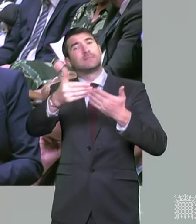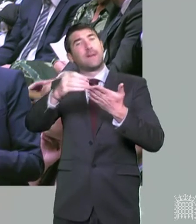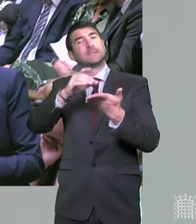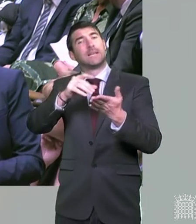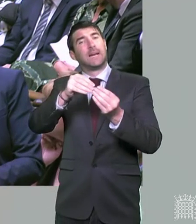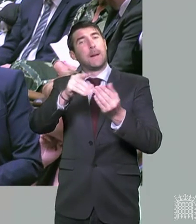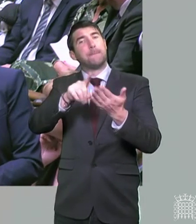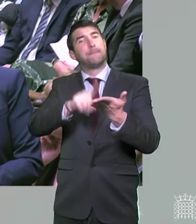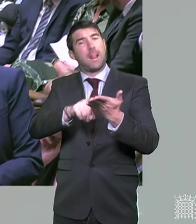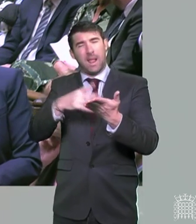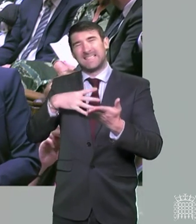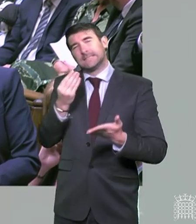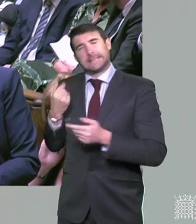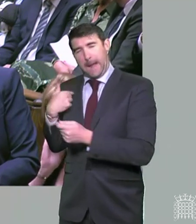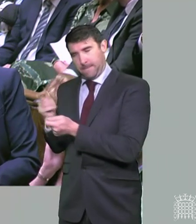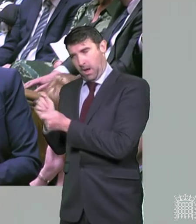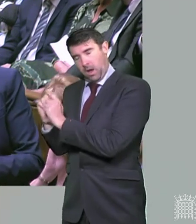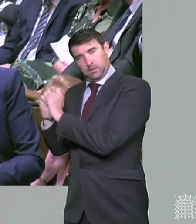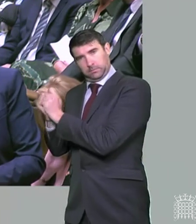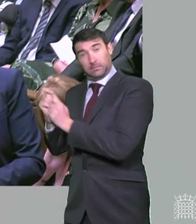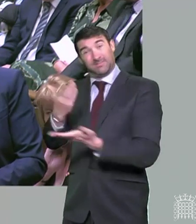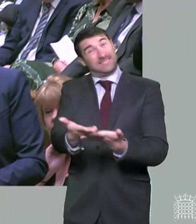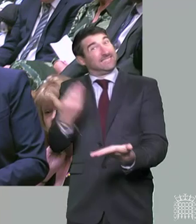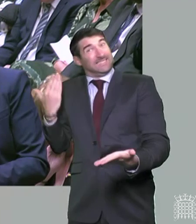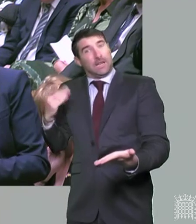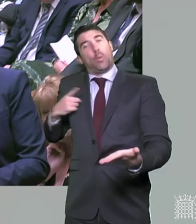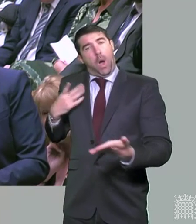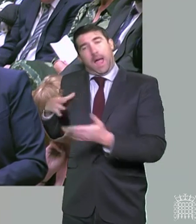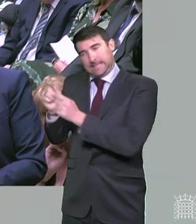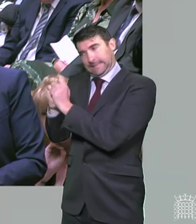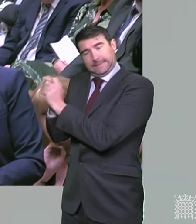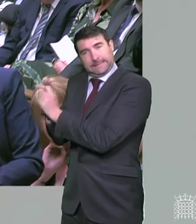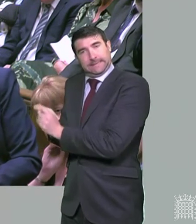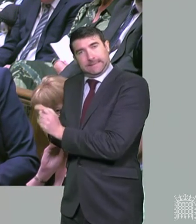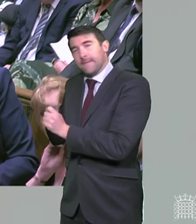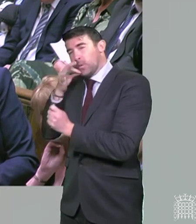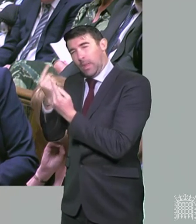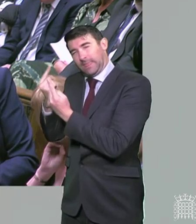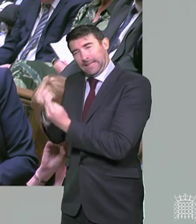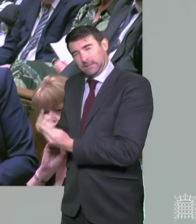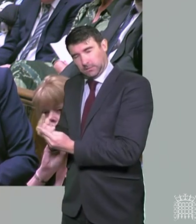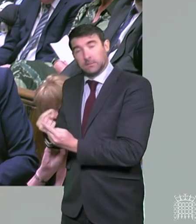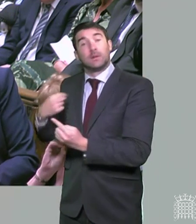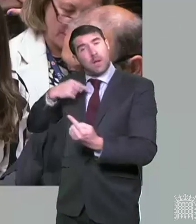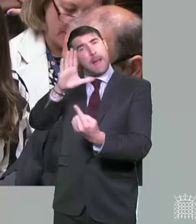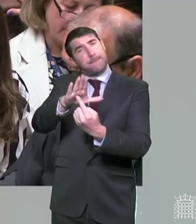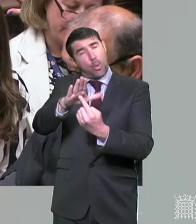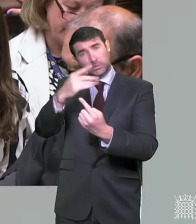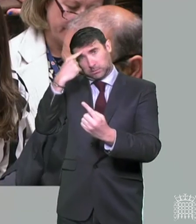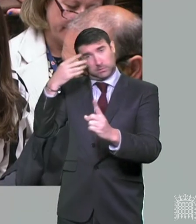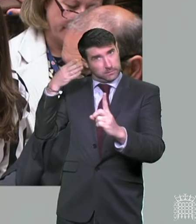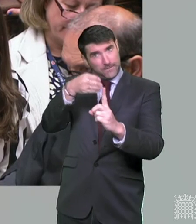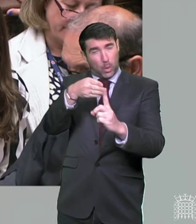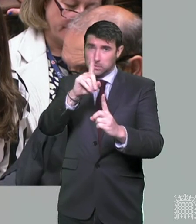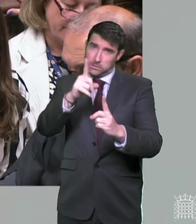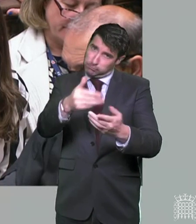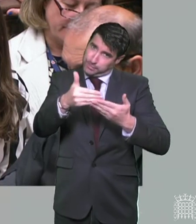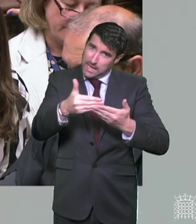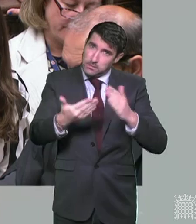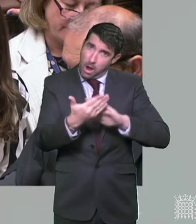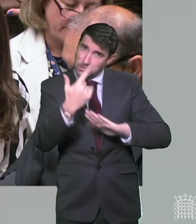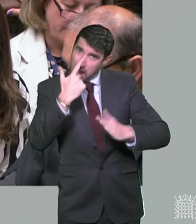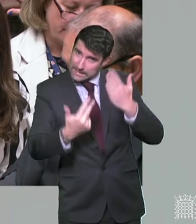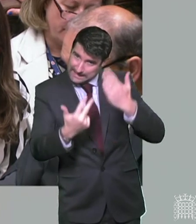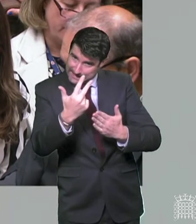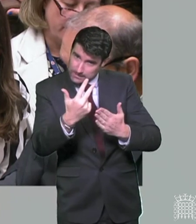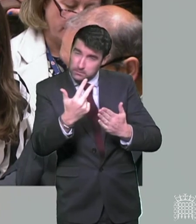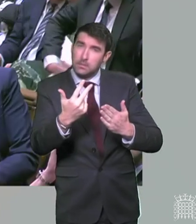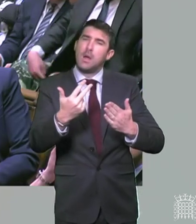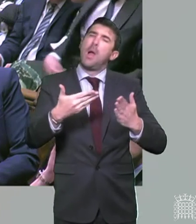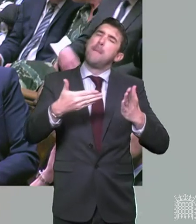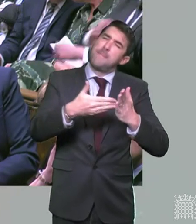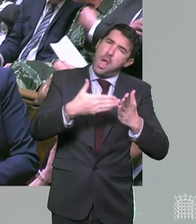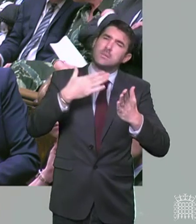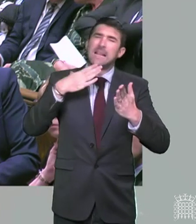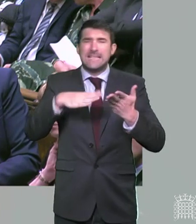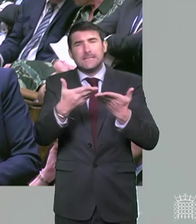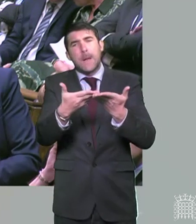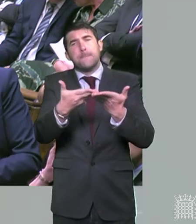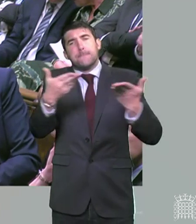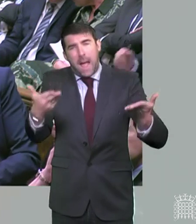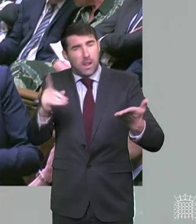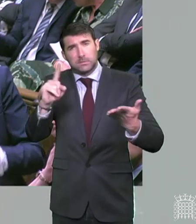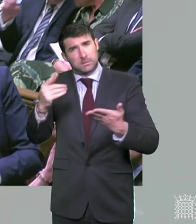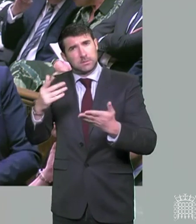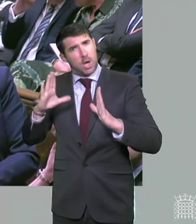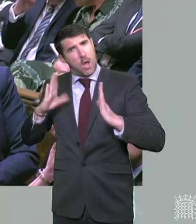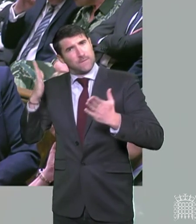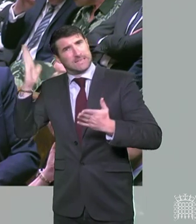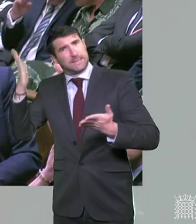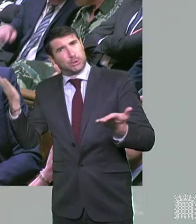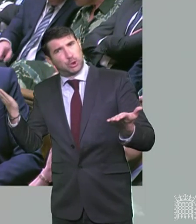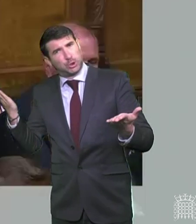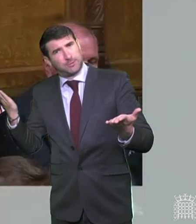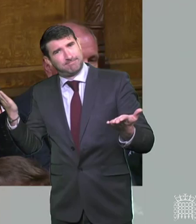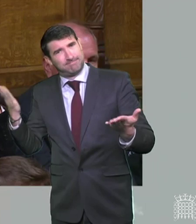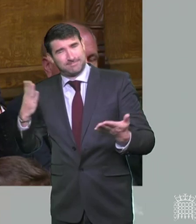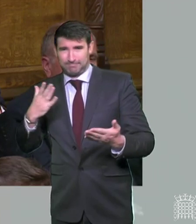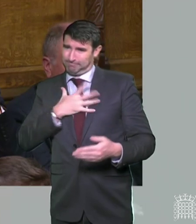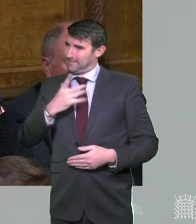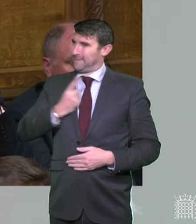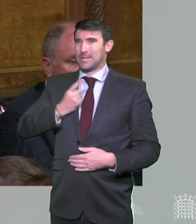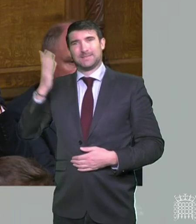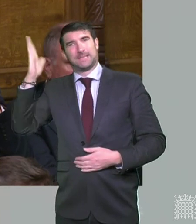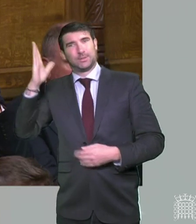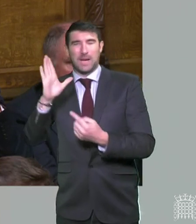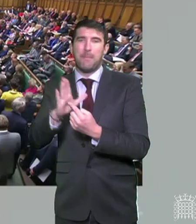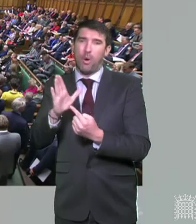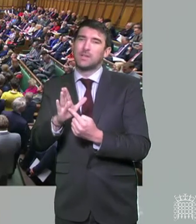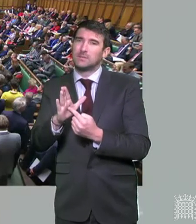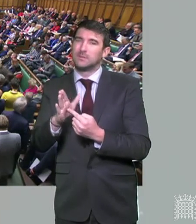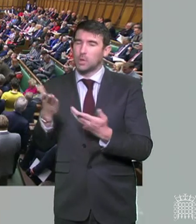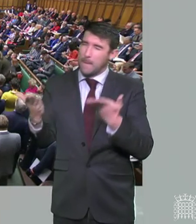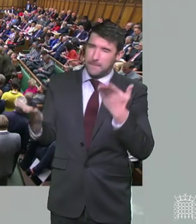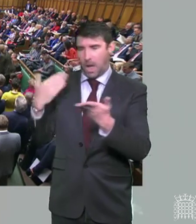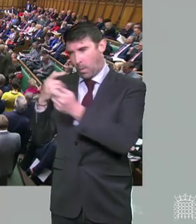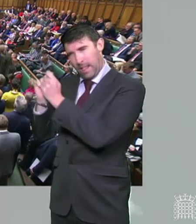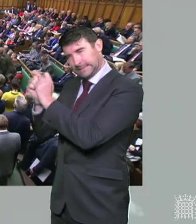There are some issues that we need to deal with. What I want to make sure is that we protect the under-18s from harm and that we also make sure free speech is allowed, so there may be some tweaks required, but certainly he is right that we need to protect people’s safety online.